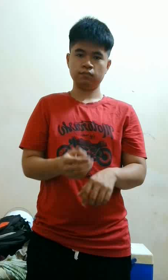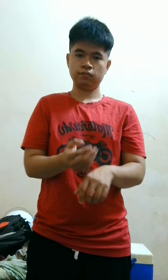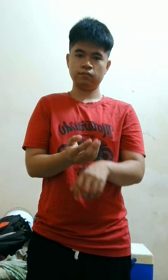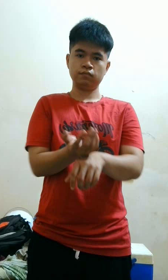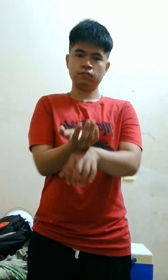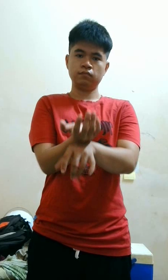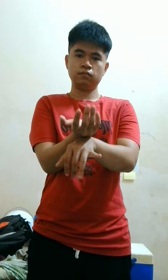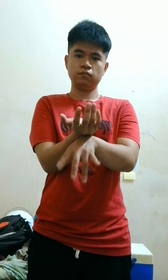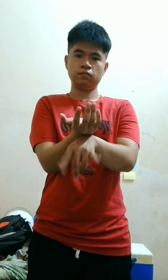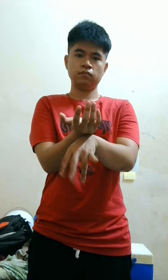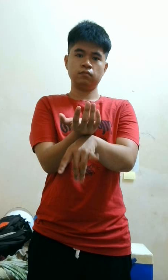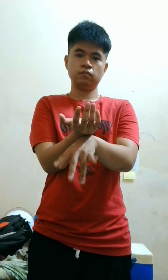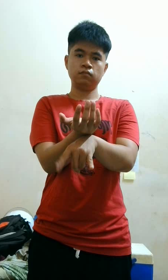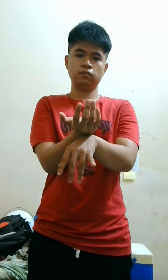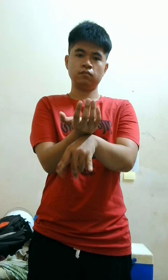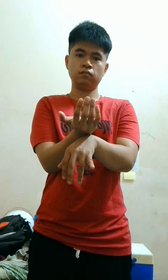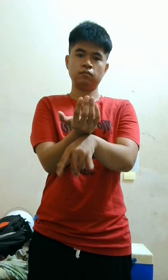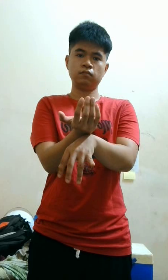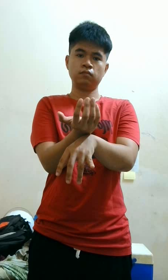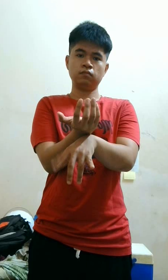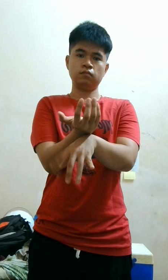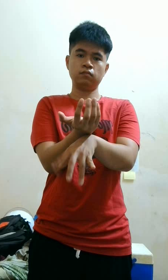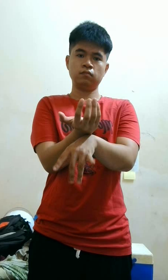ca phe